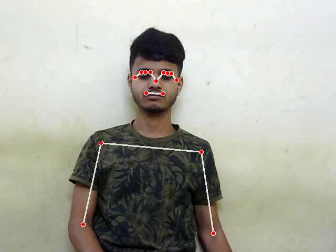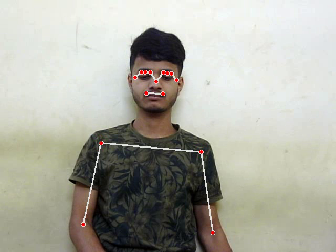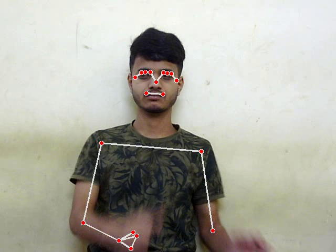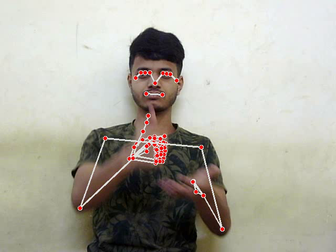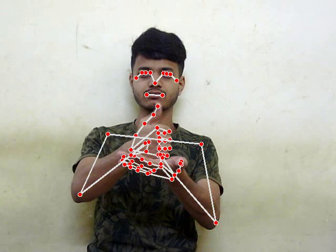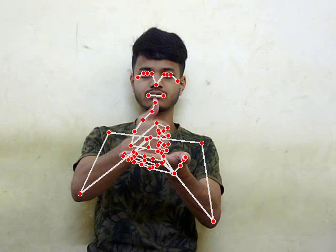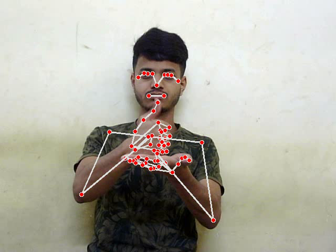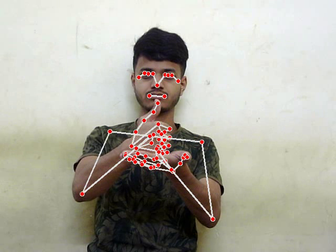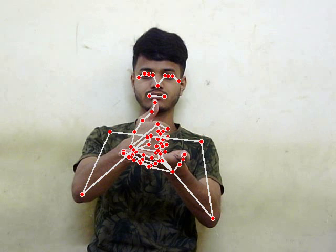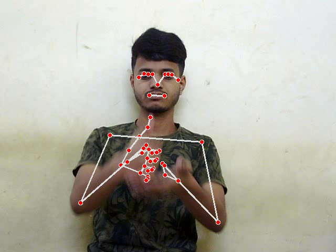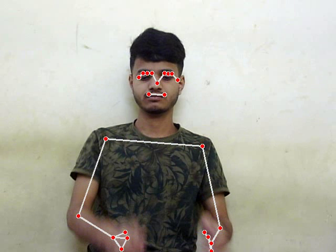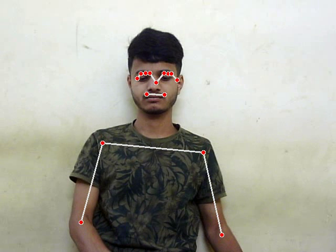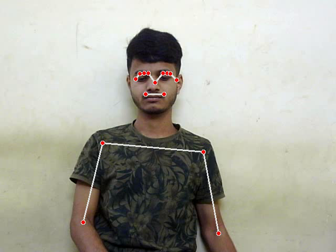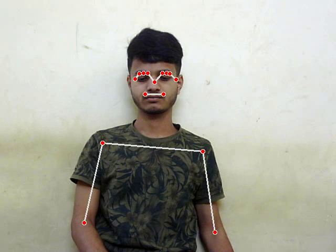help